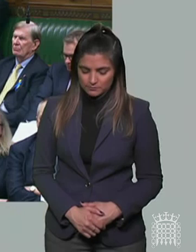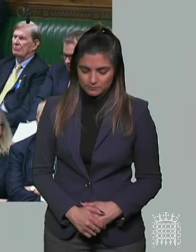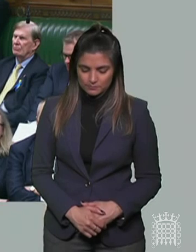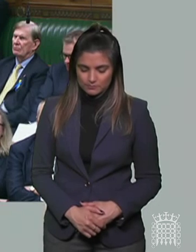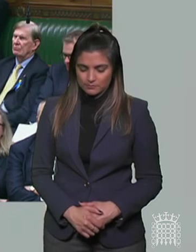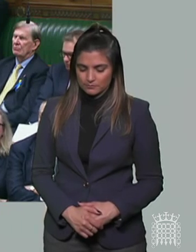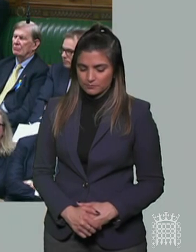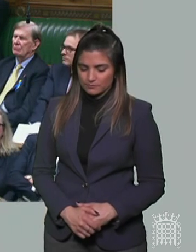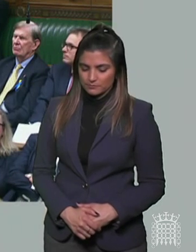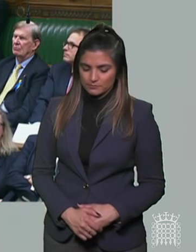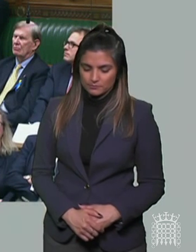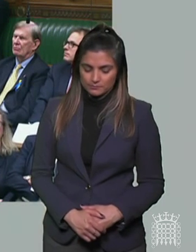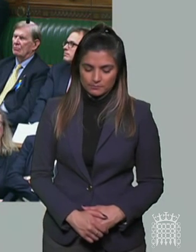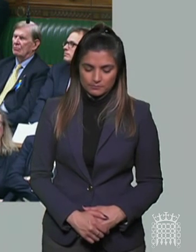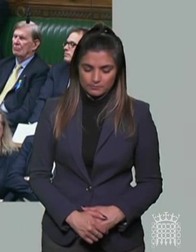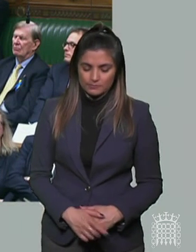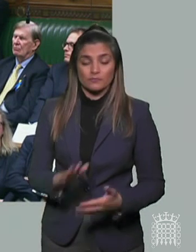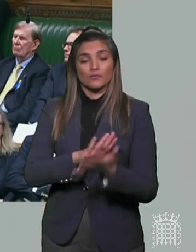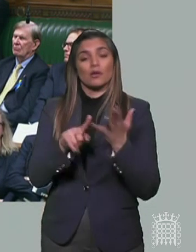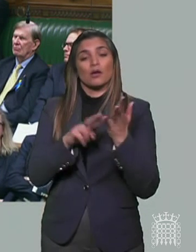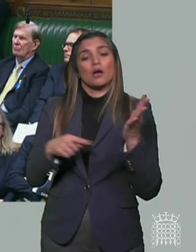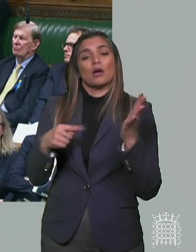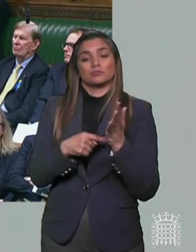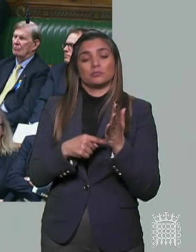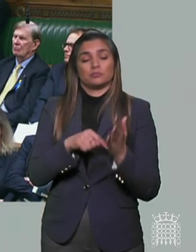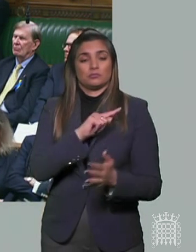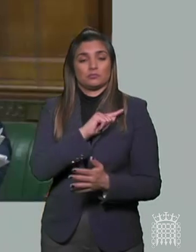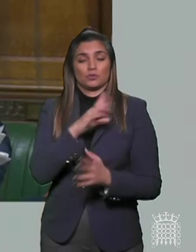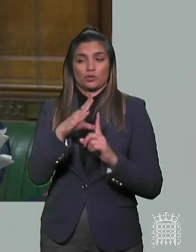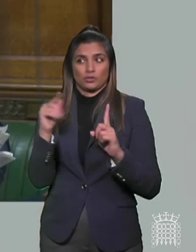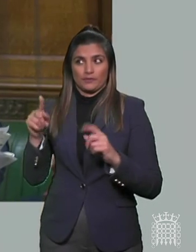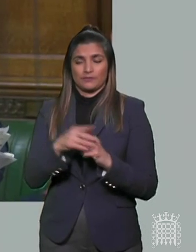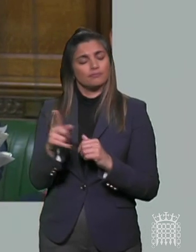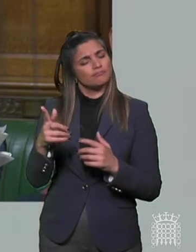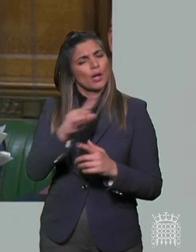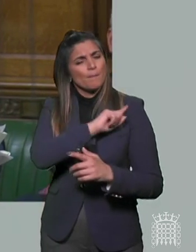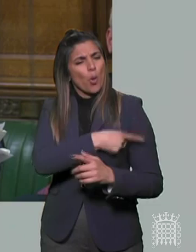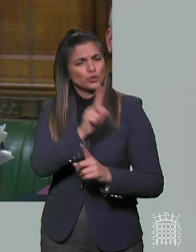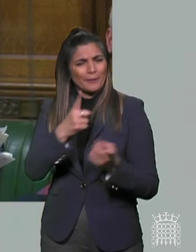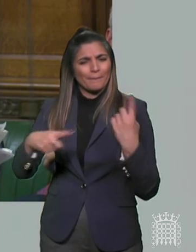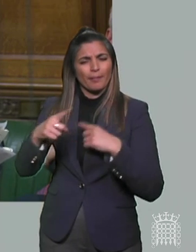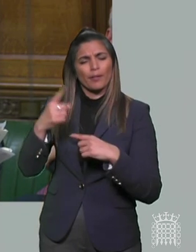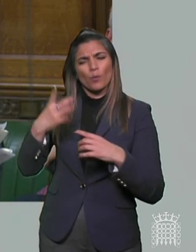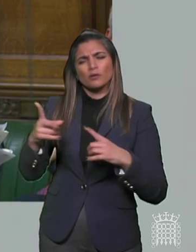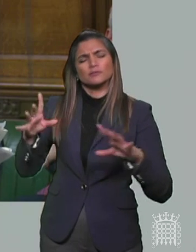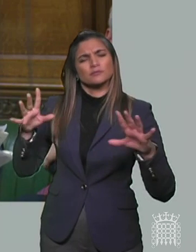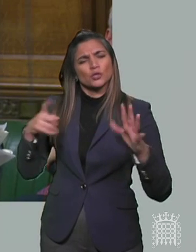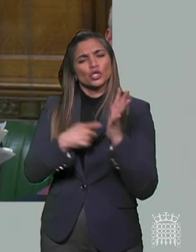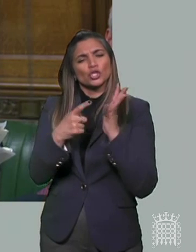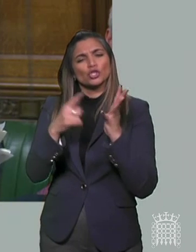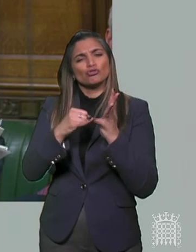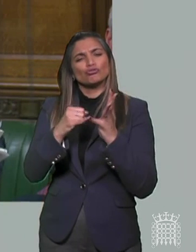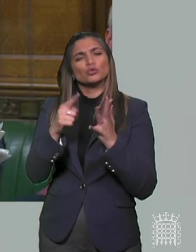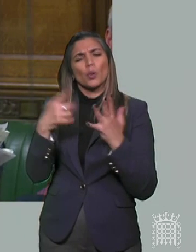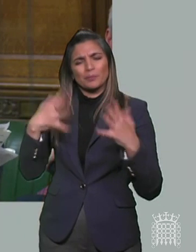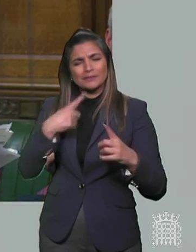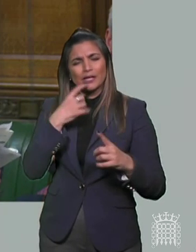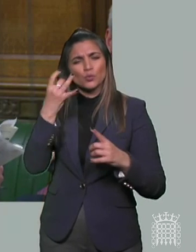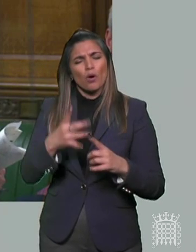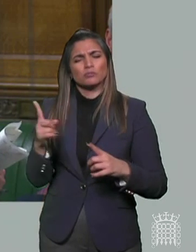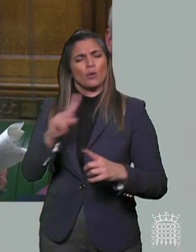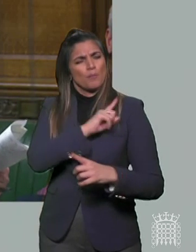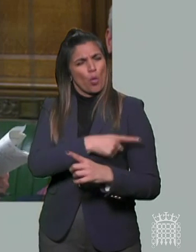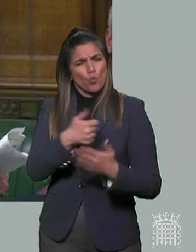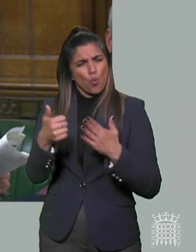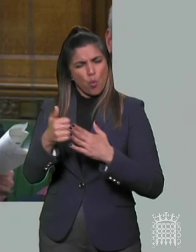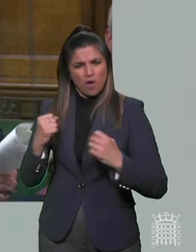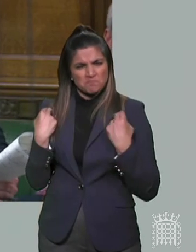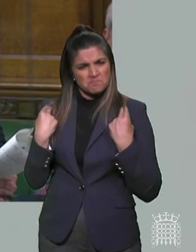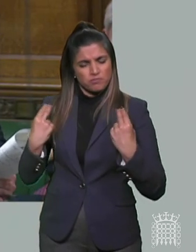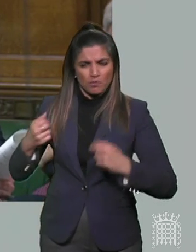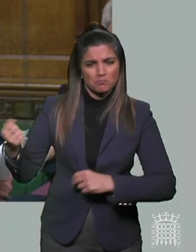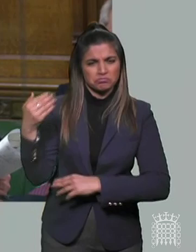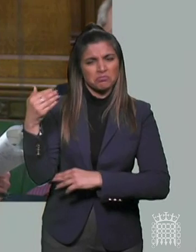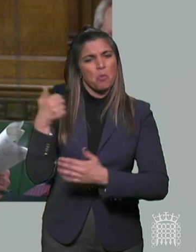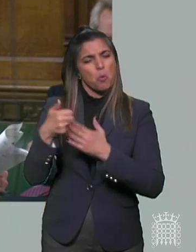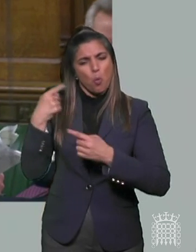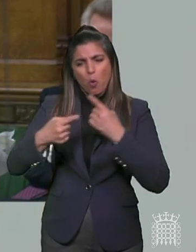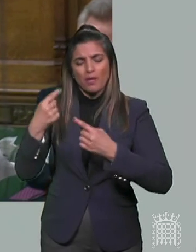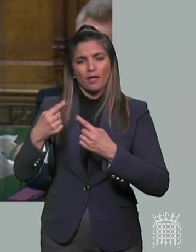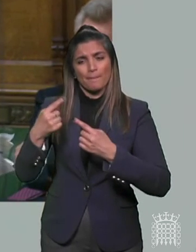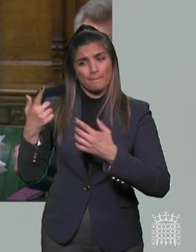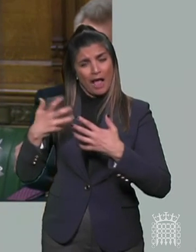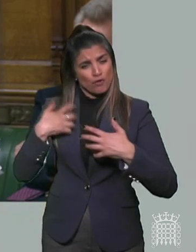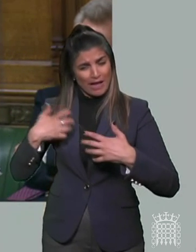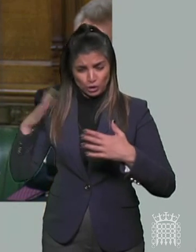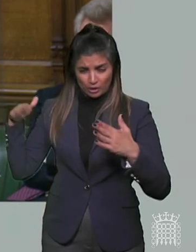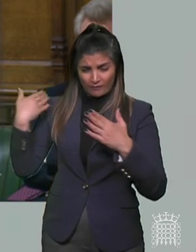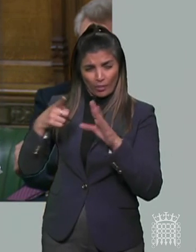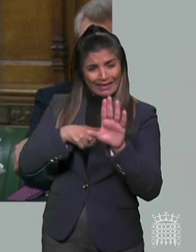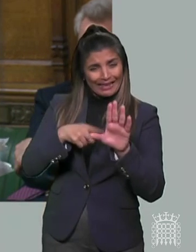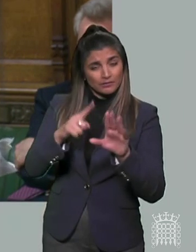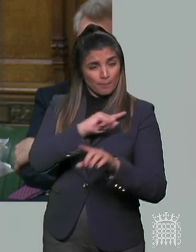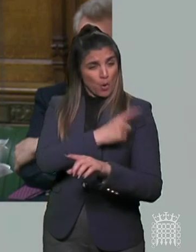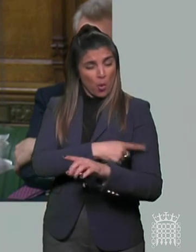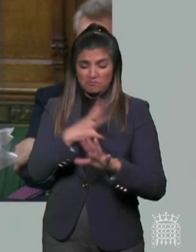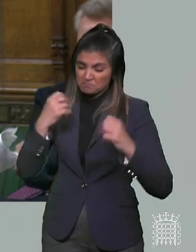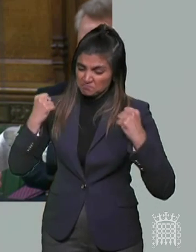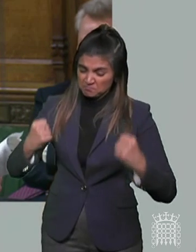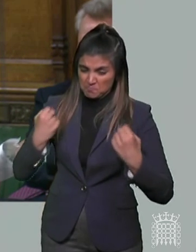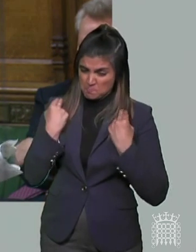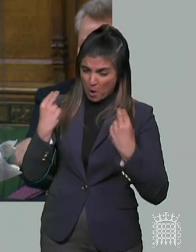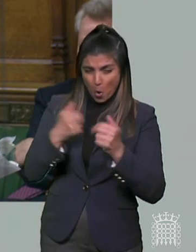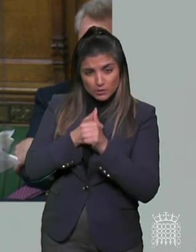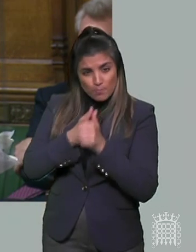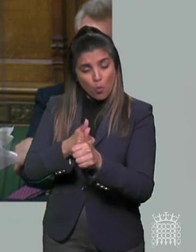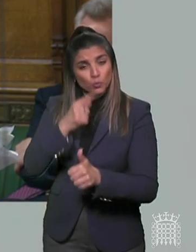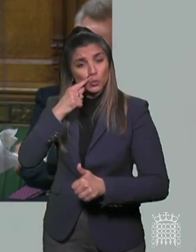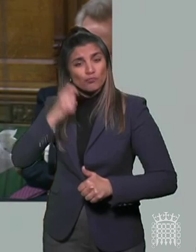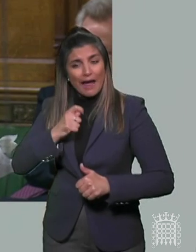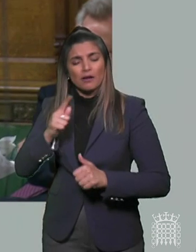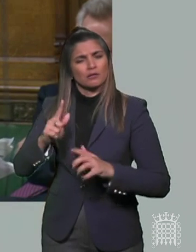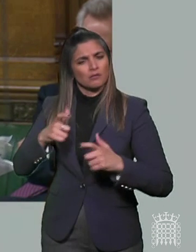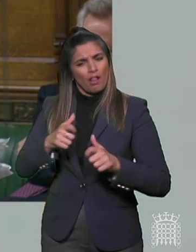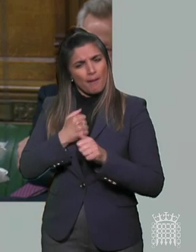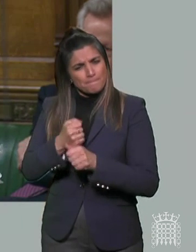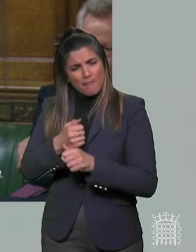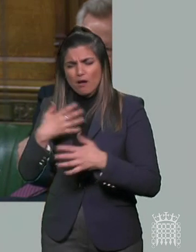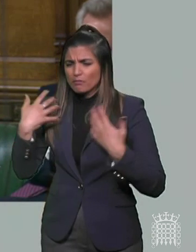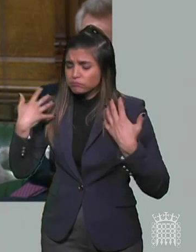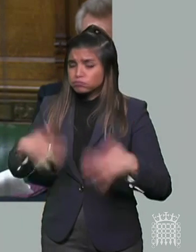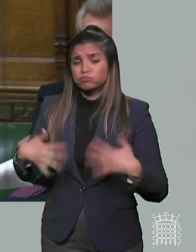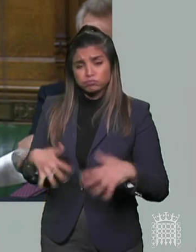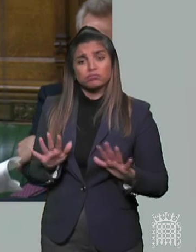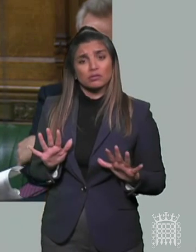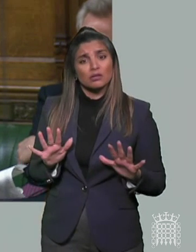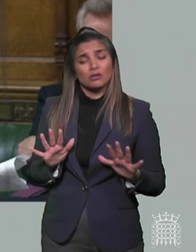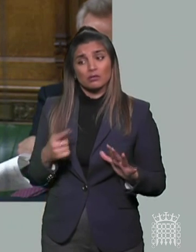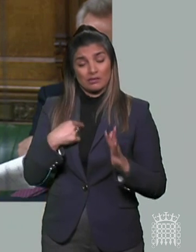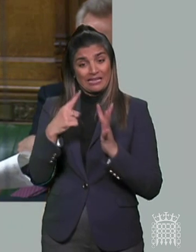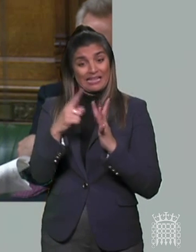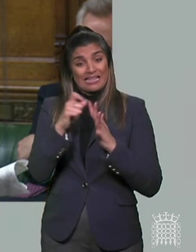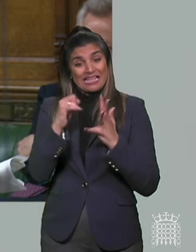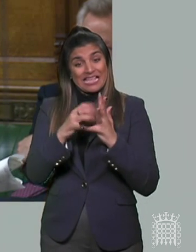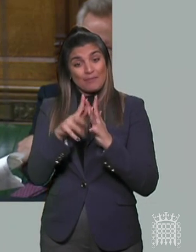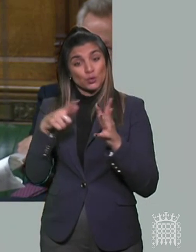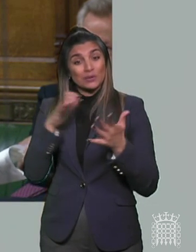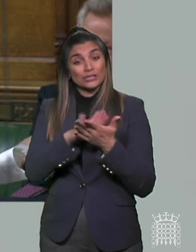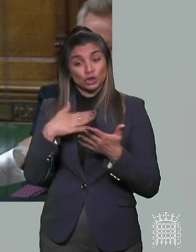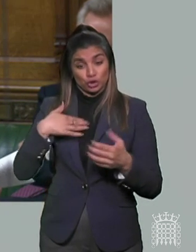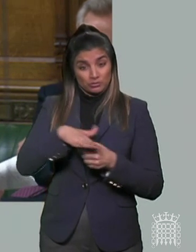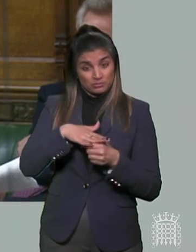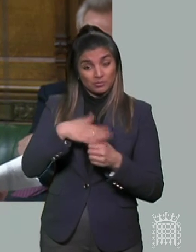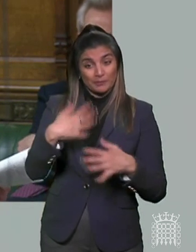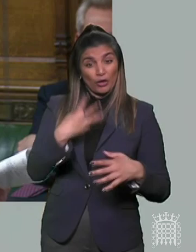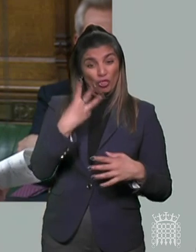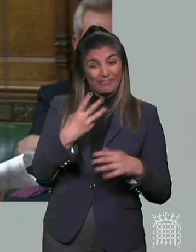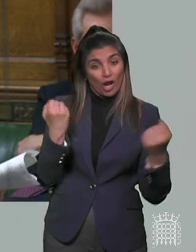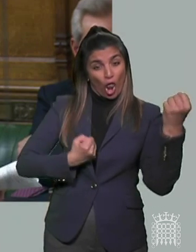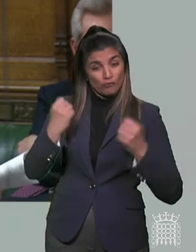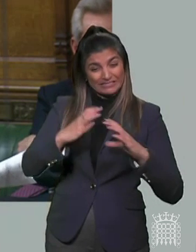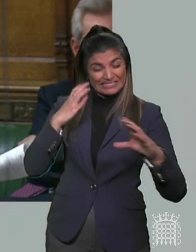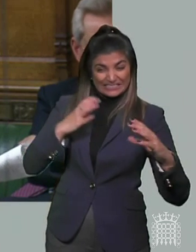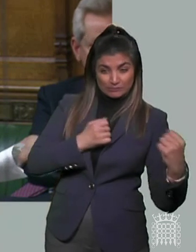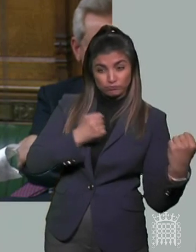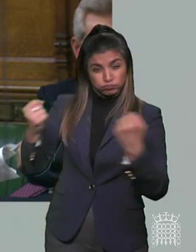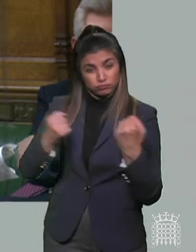Rousseau once said, “You may swallow the Poles, but you will never digest them.” That powerful quote says so much for how the Polish people have stood up robustly and strongly against aggression over the years and about their steadfast support right now for their close and dear allies, the Ukrainian people.Three lorries have gone from Ipswich to Lviv in support of the Ukrainian people.